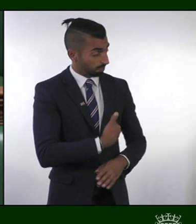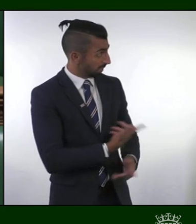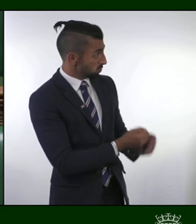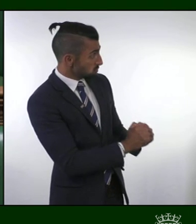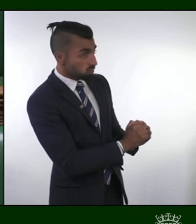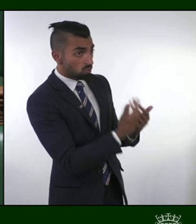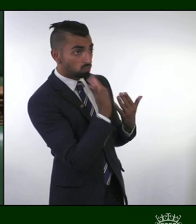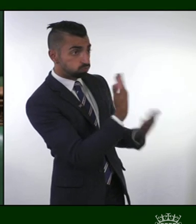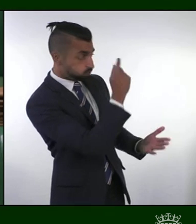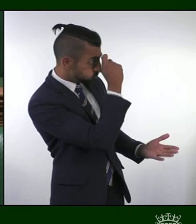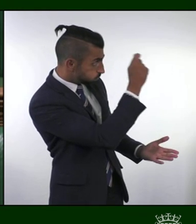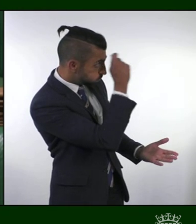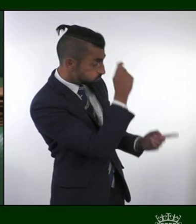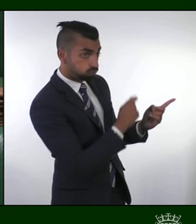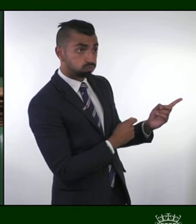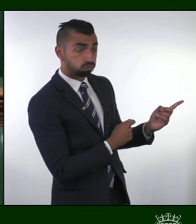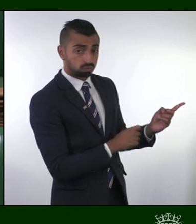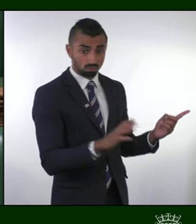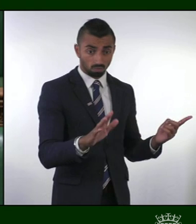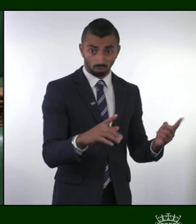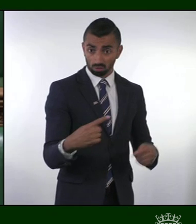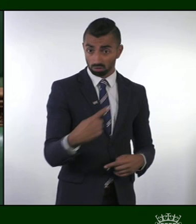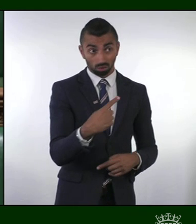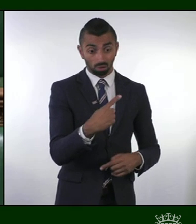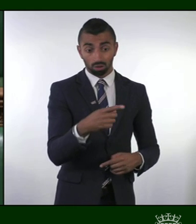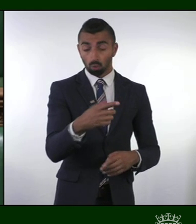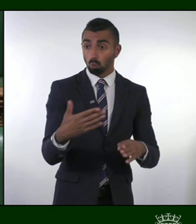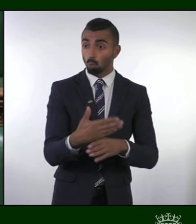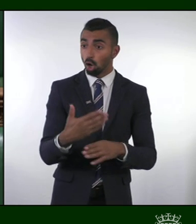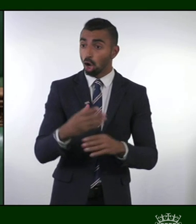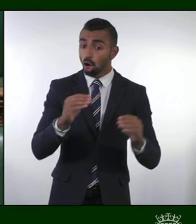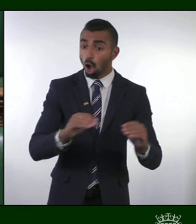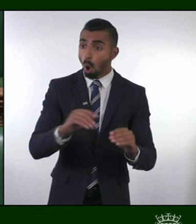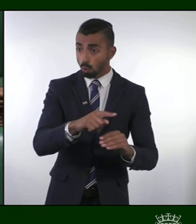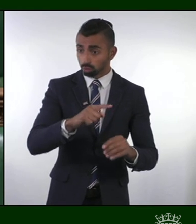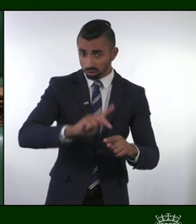We will have 13,500 in just eight months—a 100% increase.